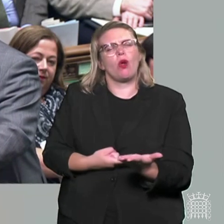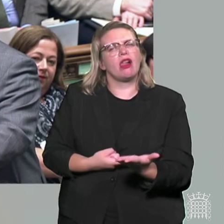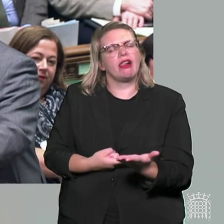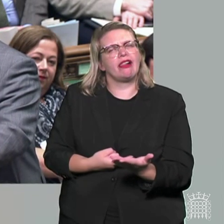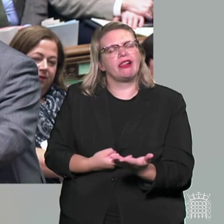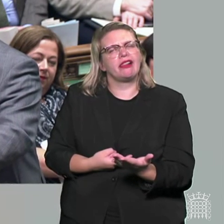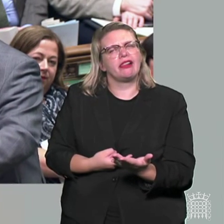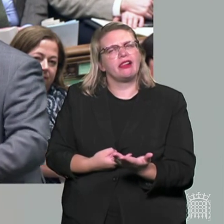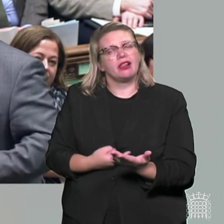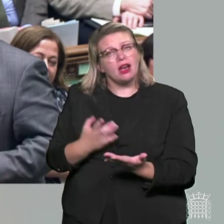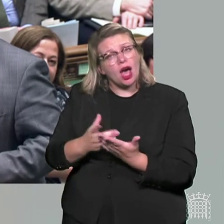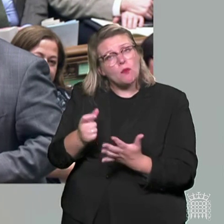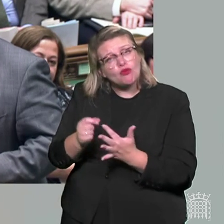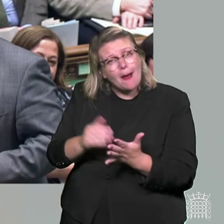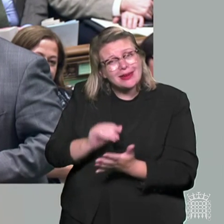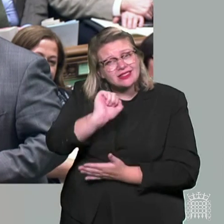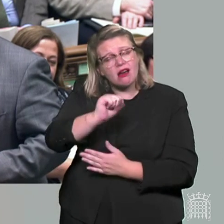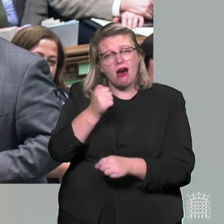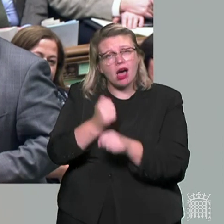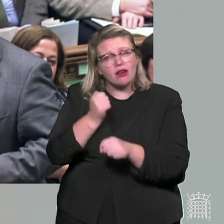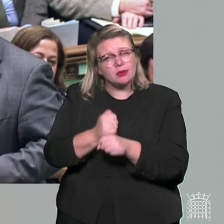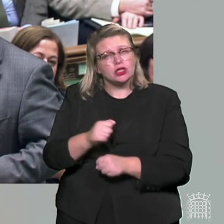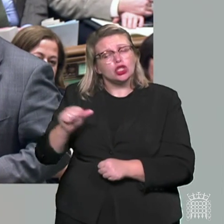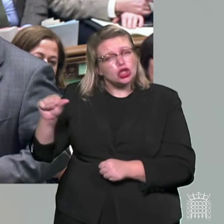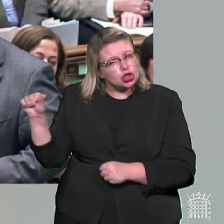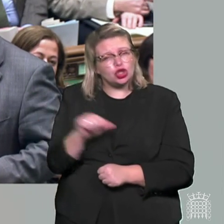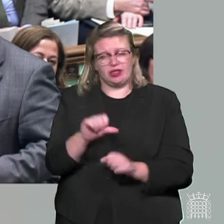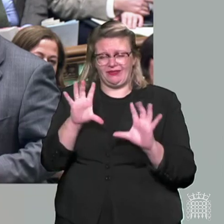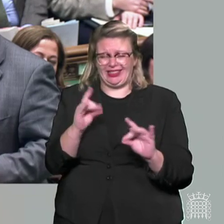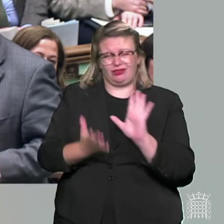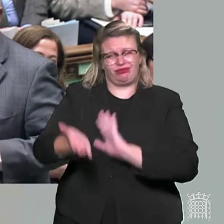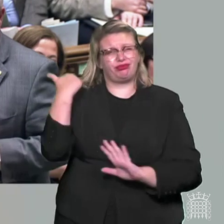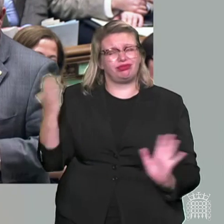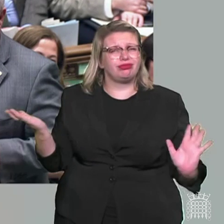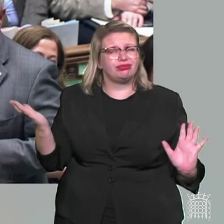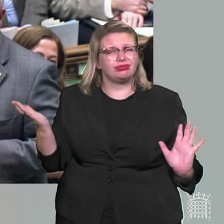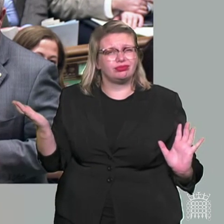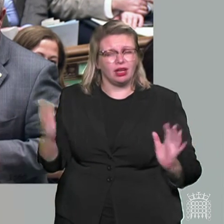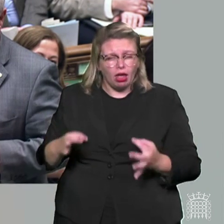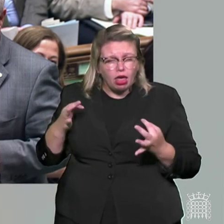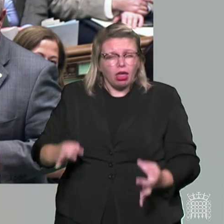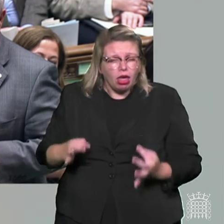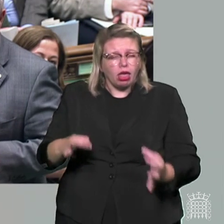Should not the Prime Minister and his Government have had their last day a long time ago?